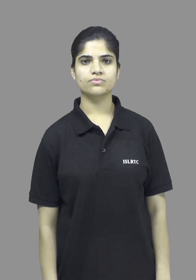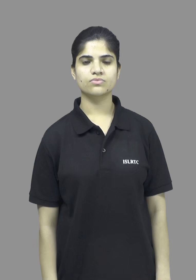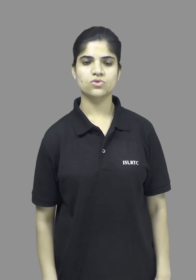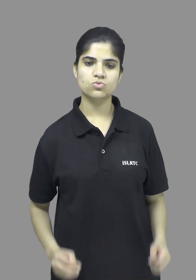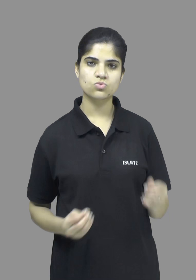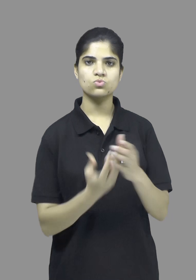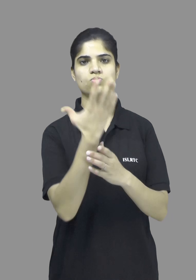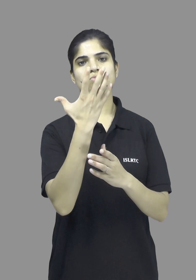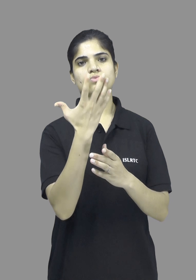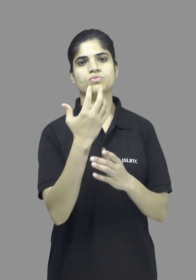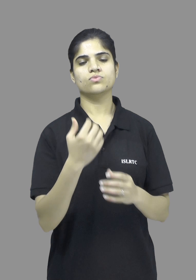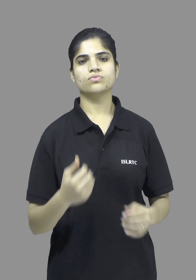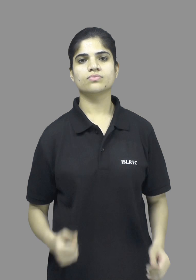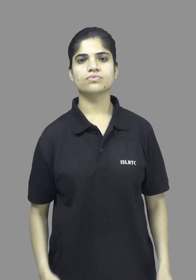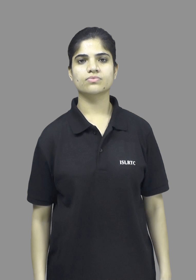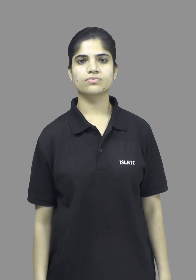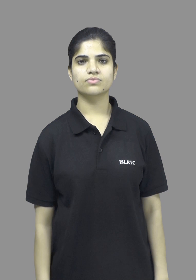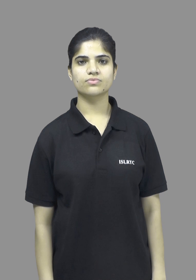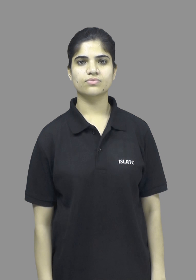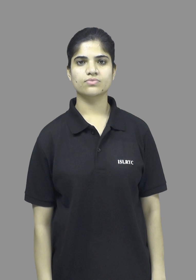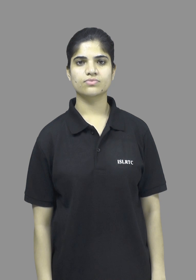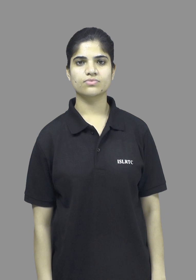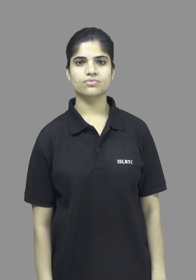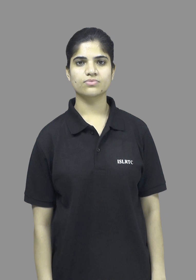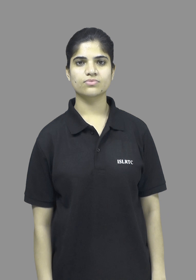Start Begin